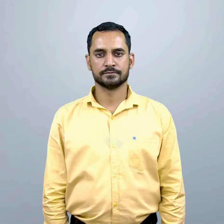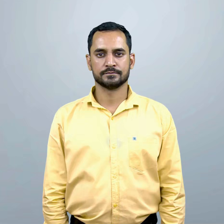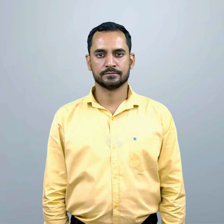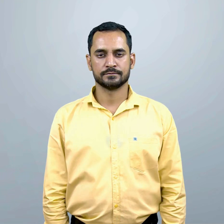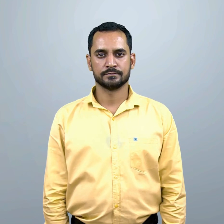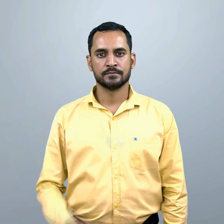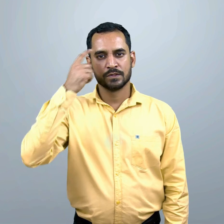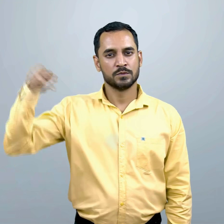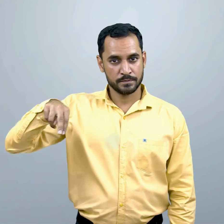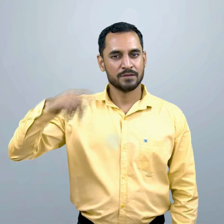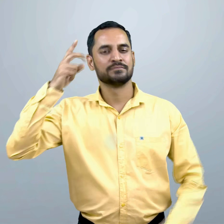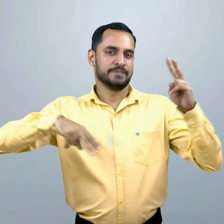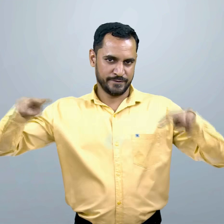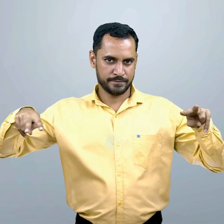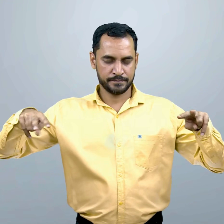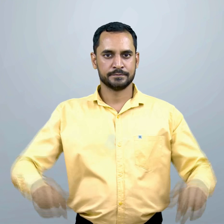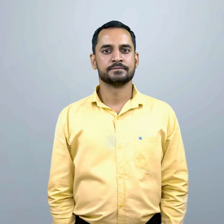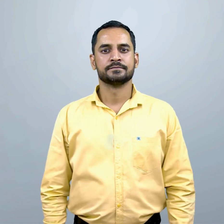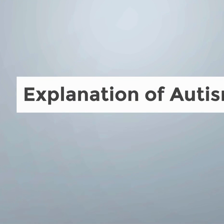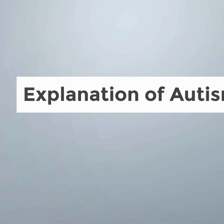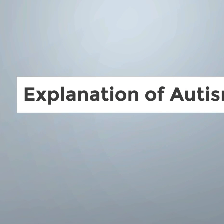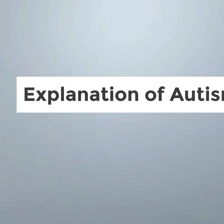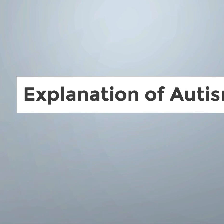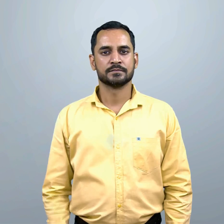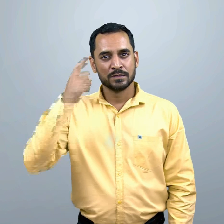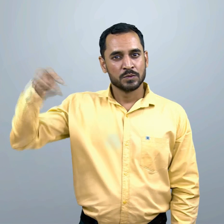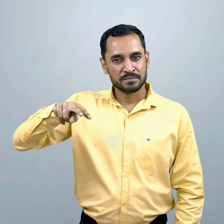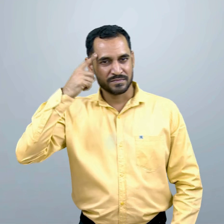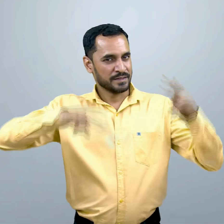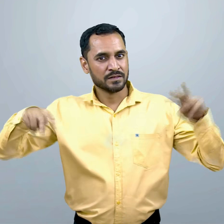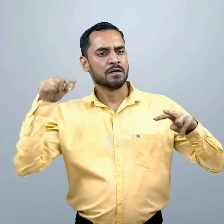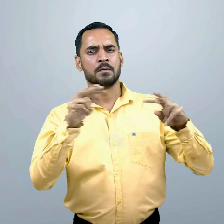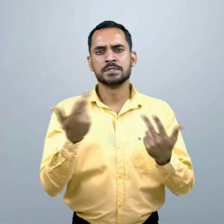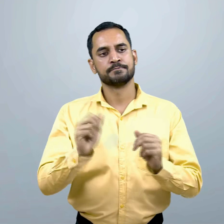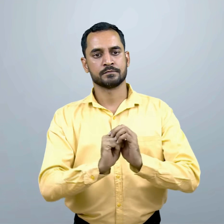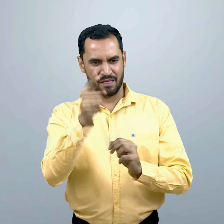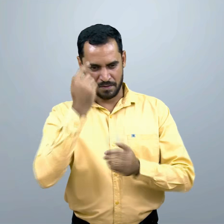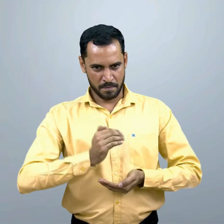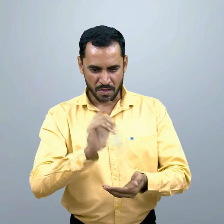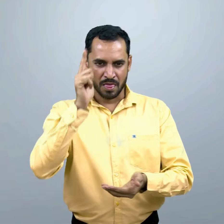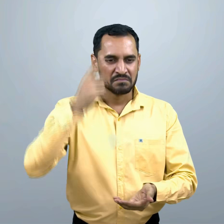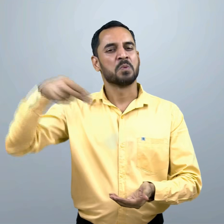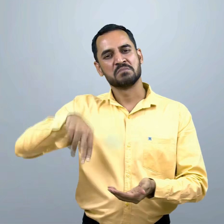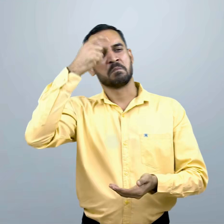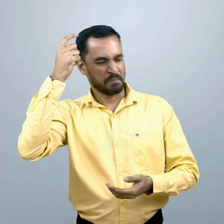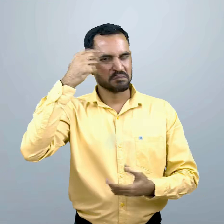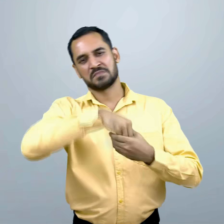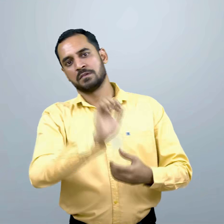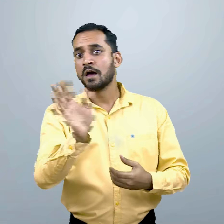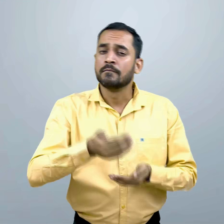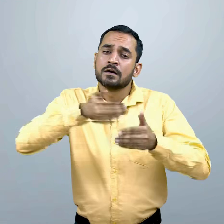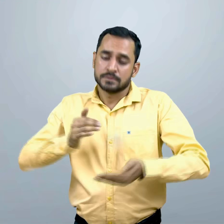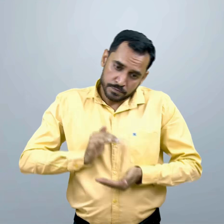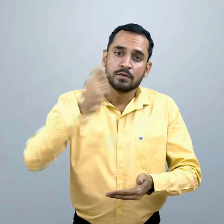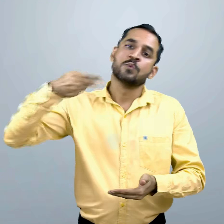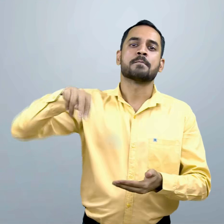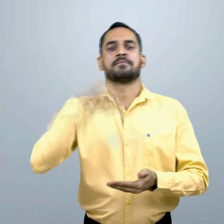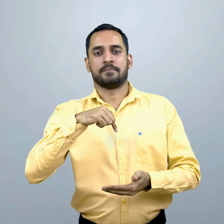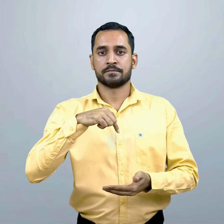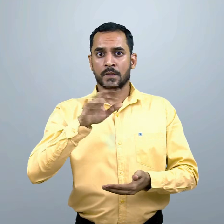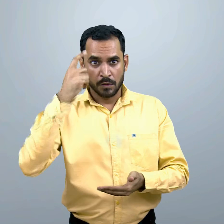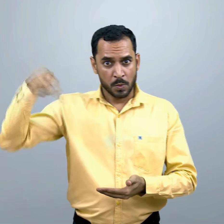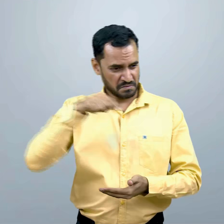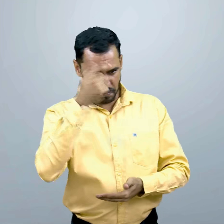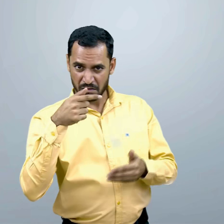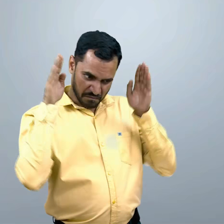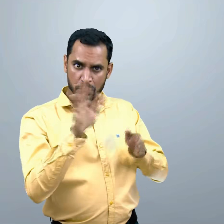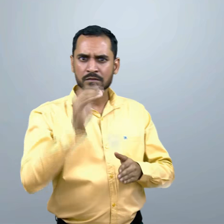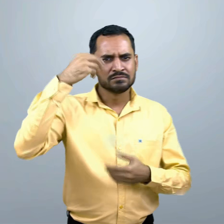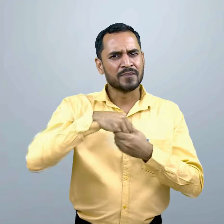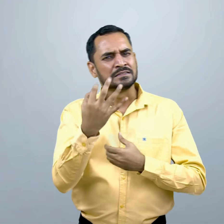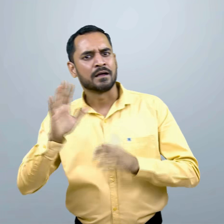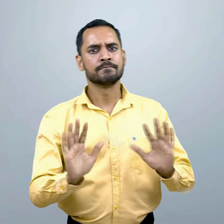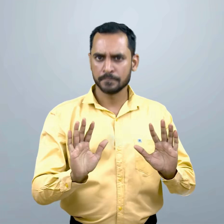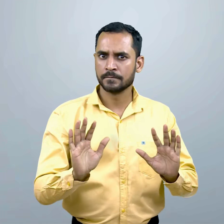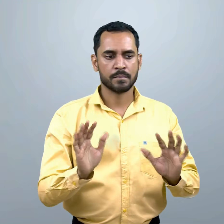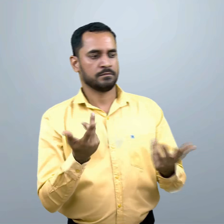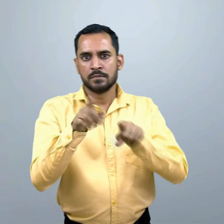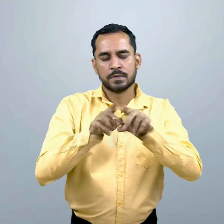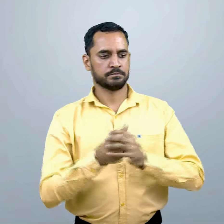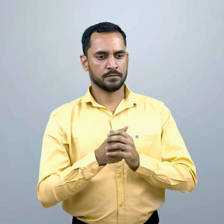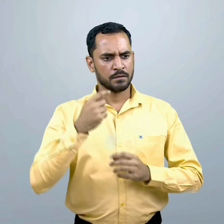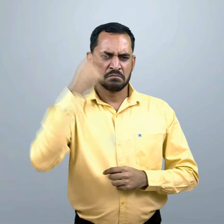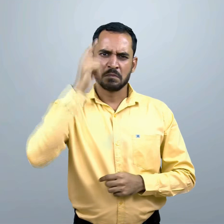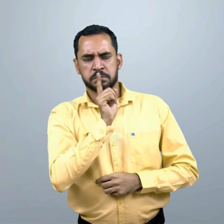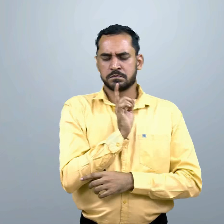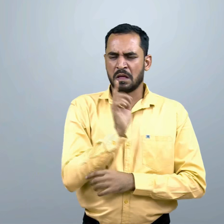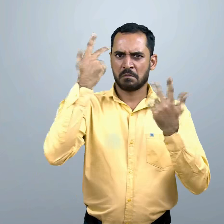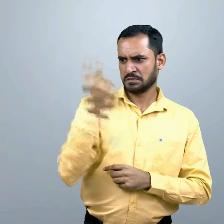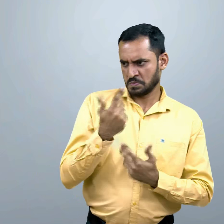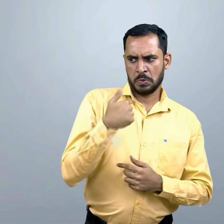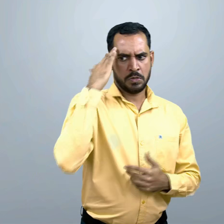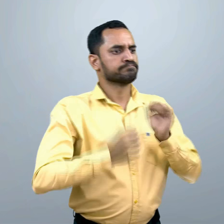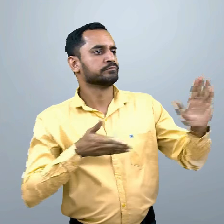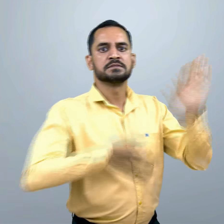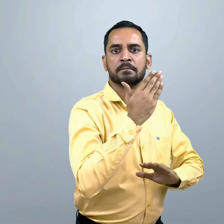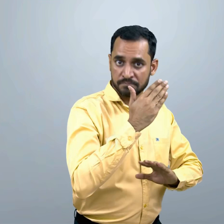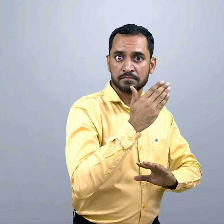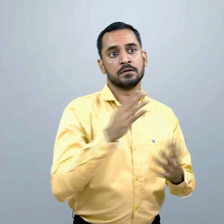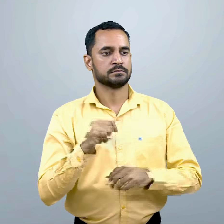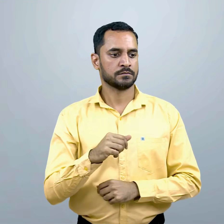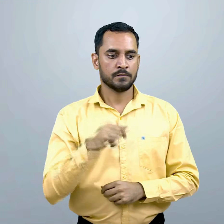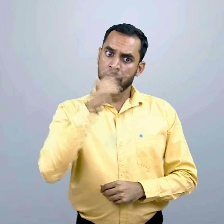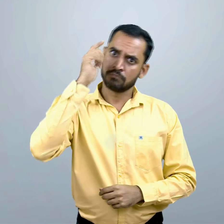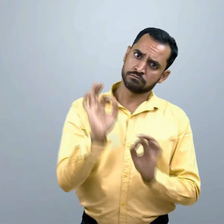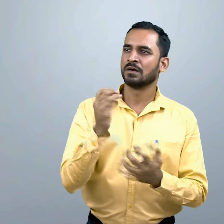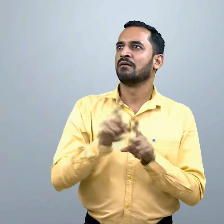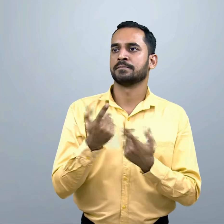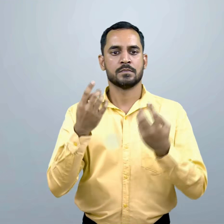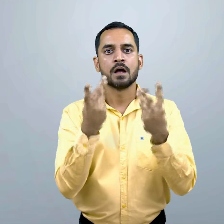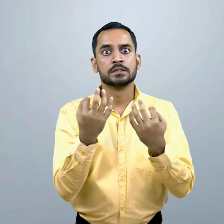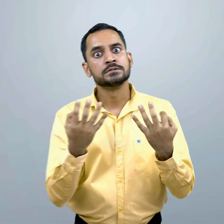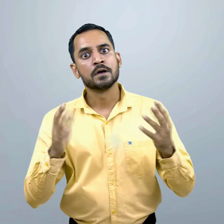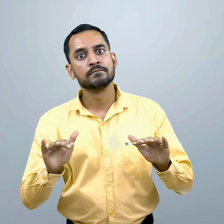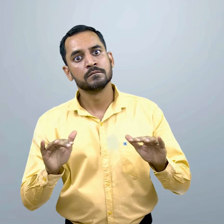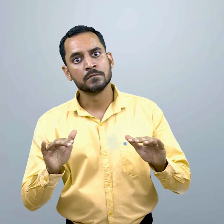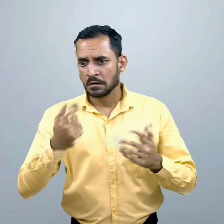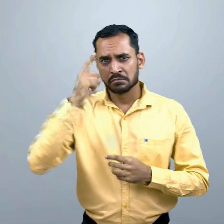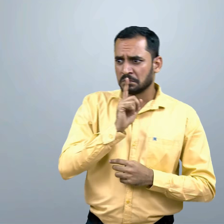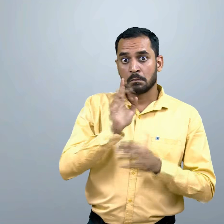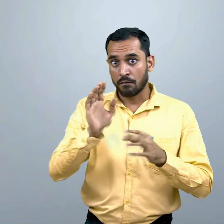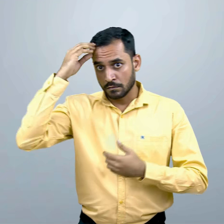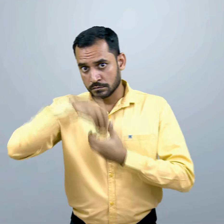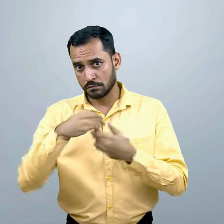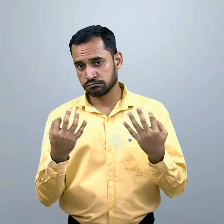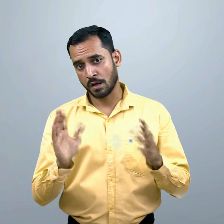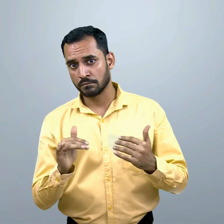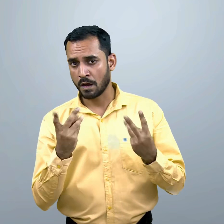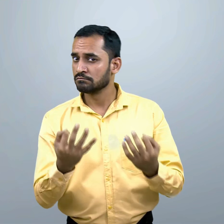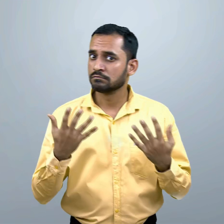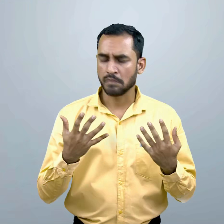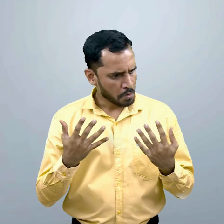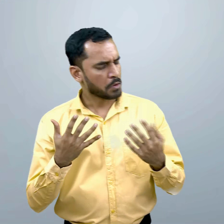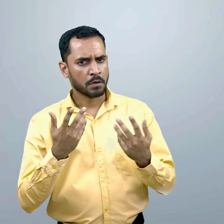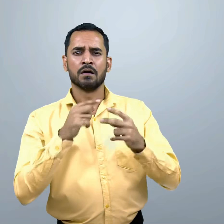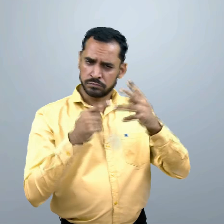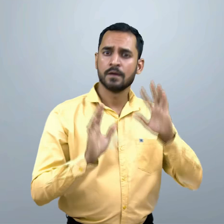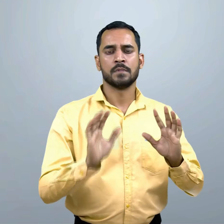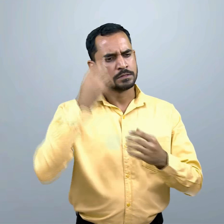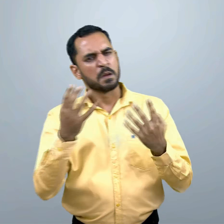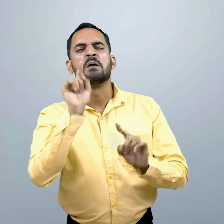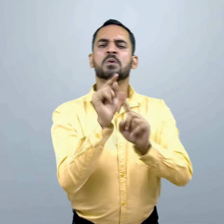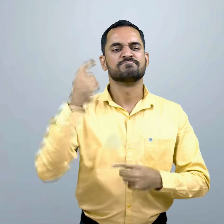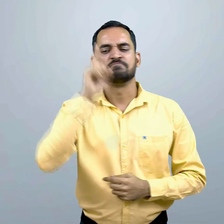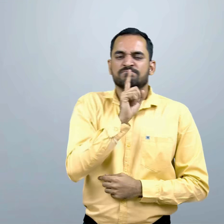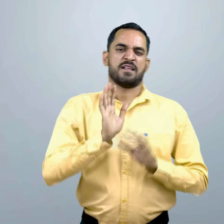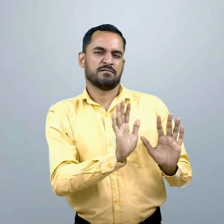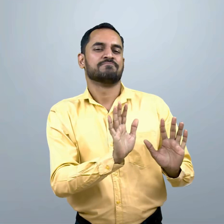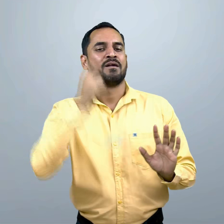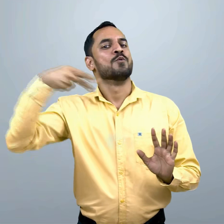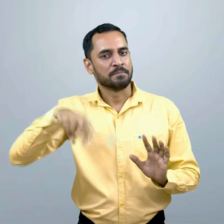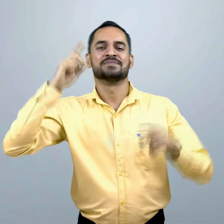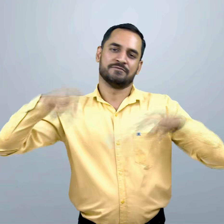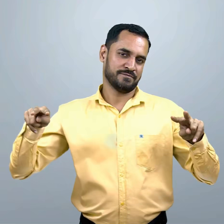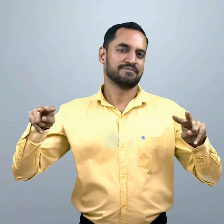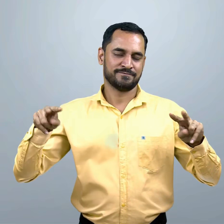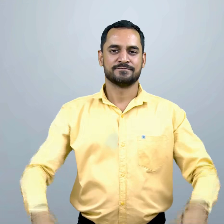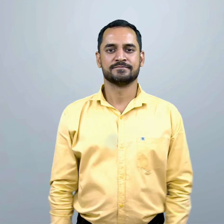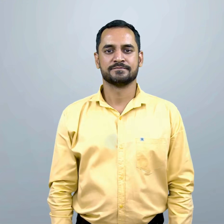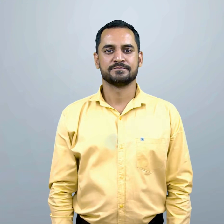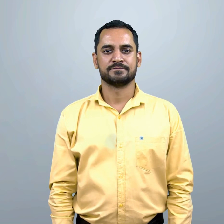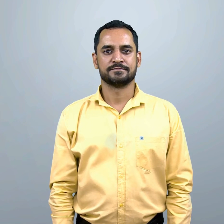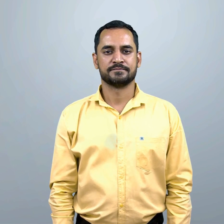Autism spectrum disorders